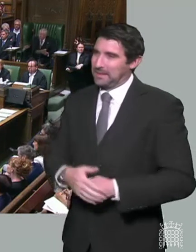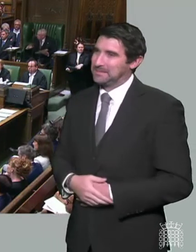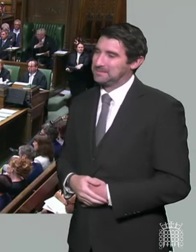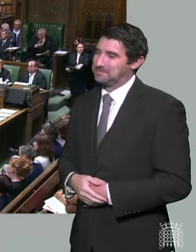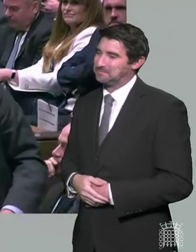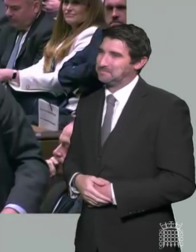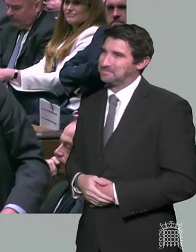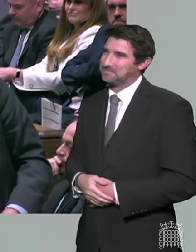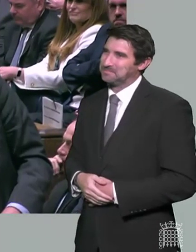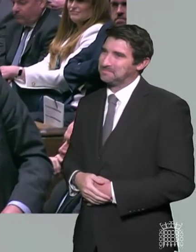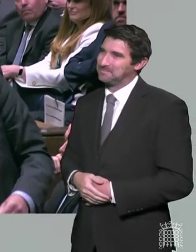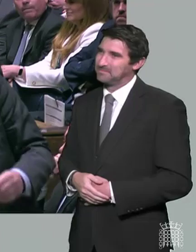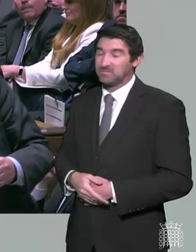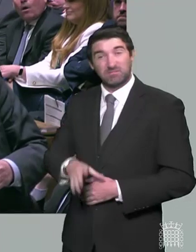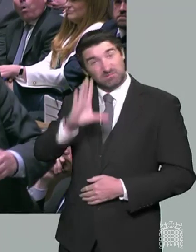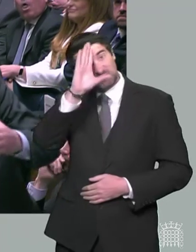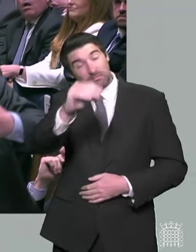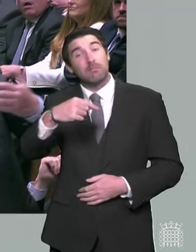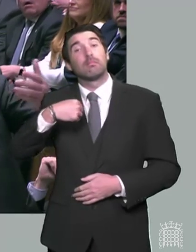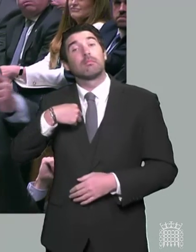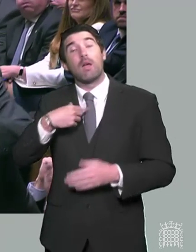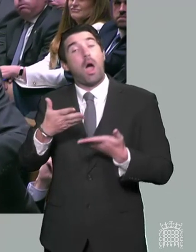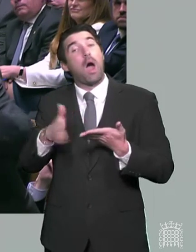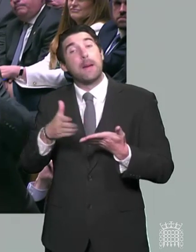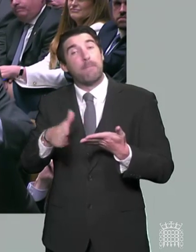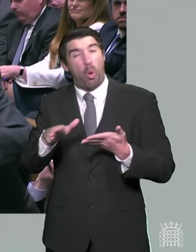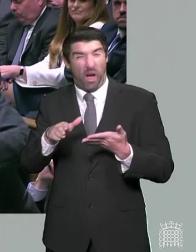We have got lower unemployment than France, Germany, Italy or Canada.